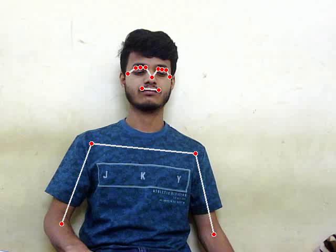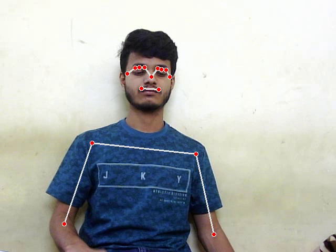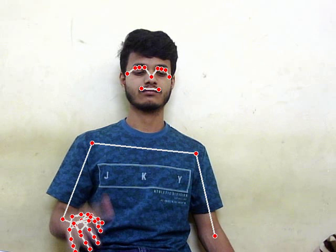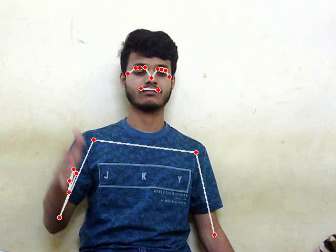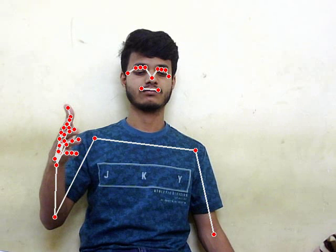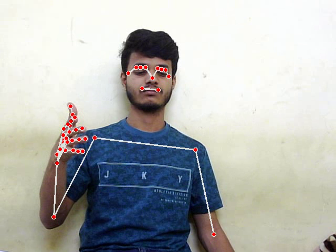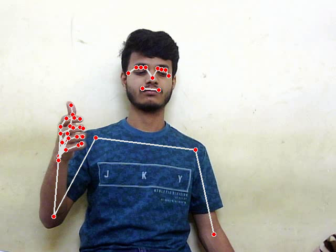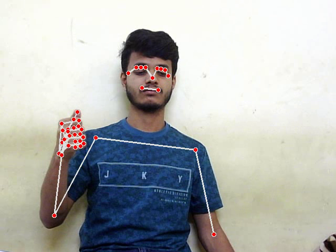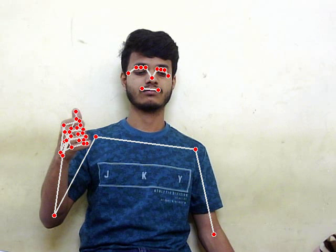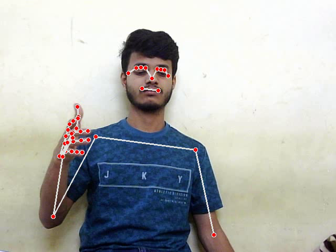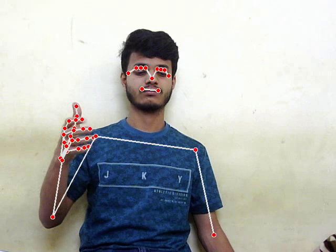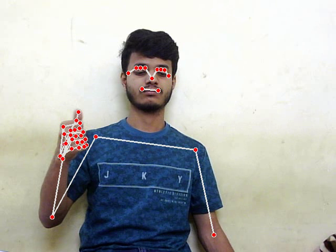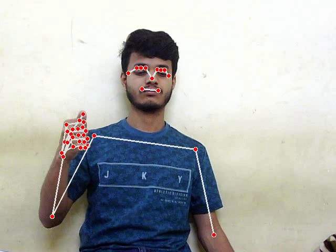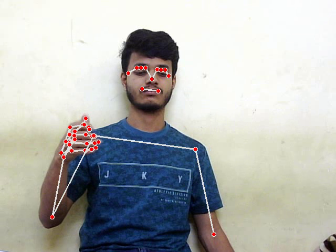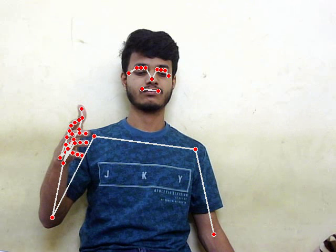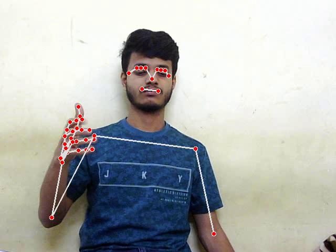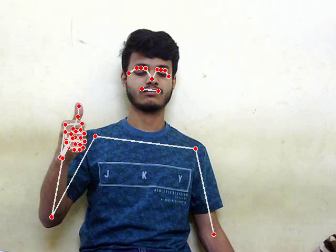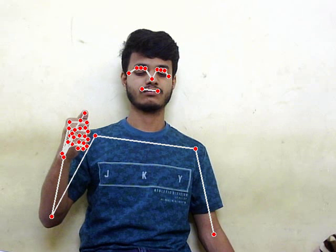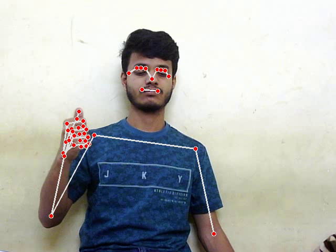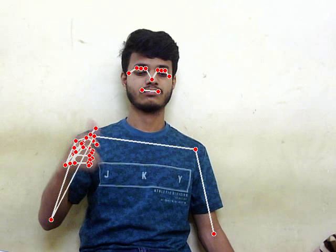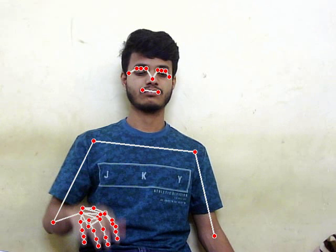milk